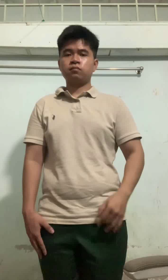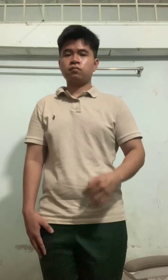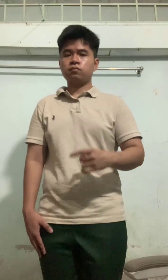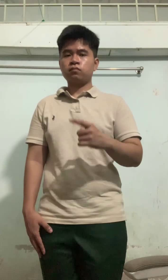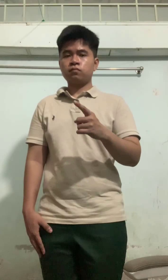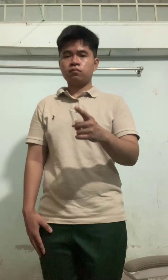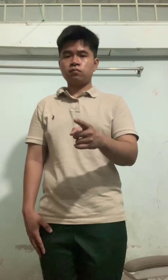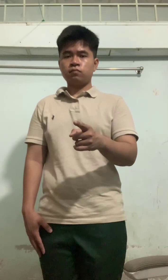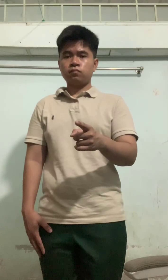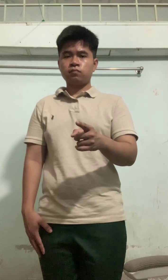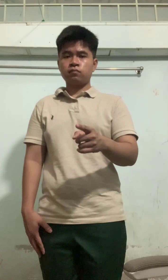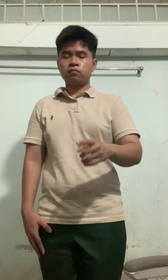ban